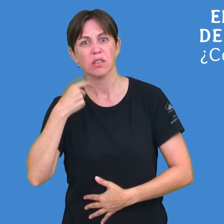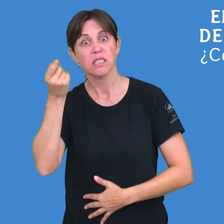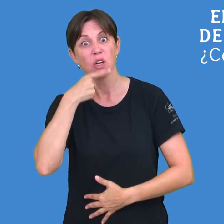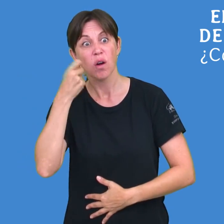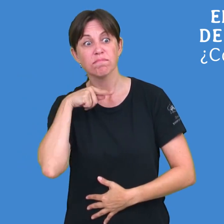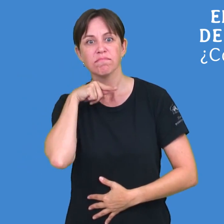droga